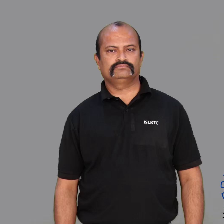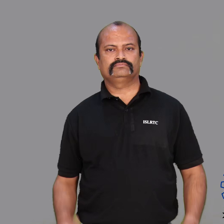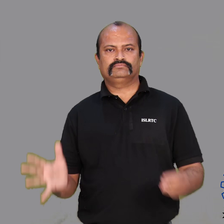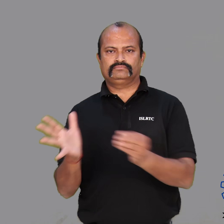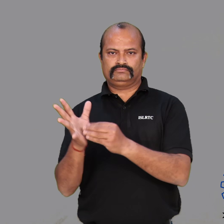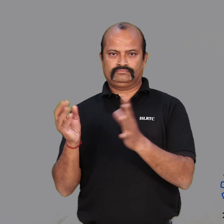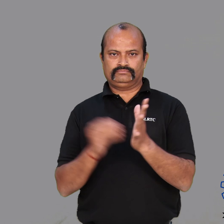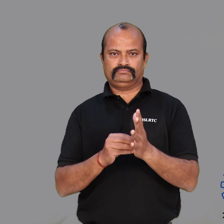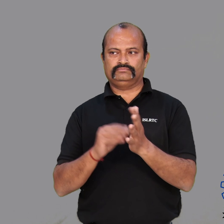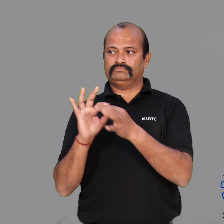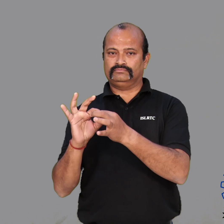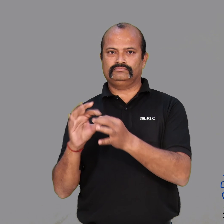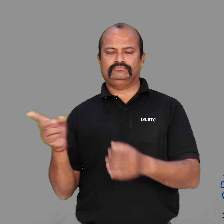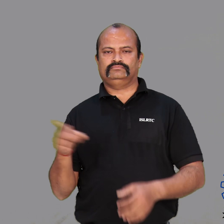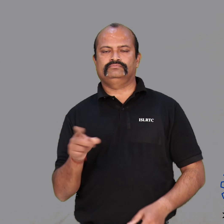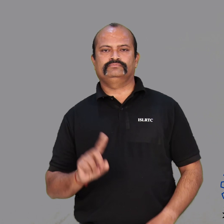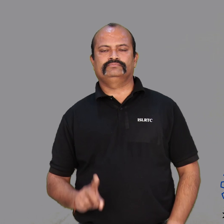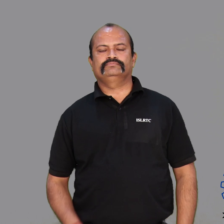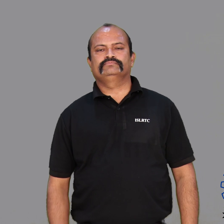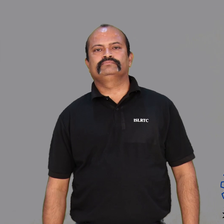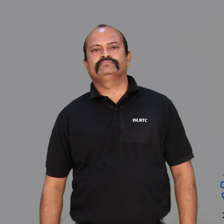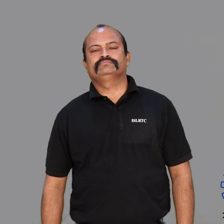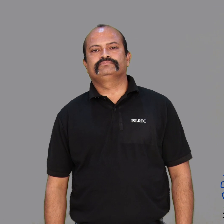Biased